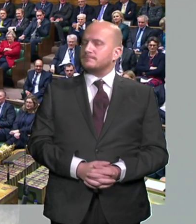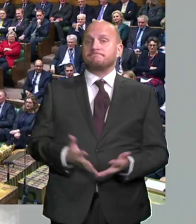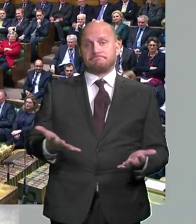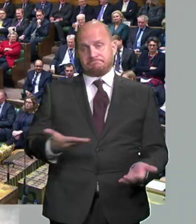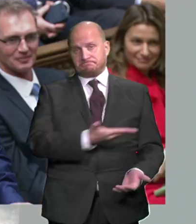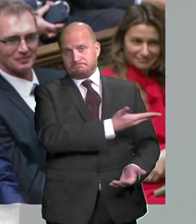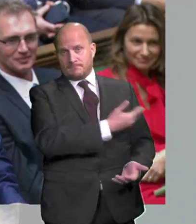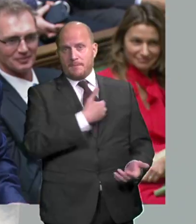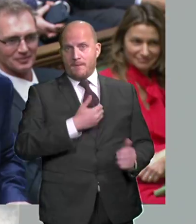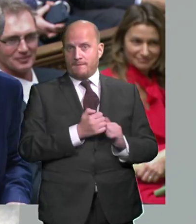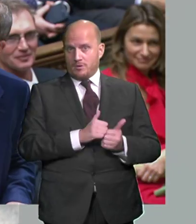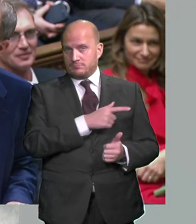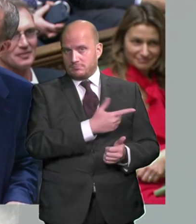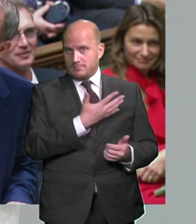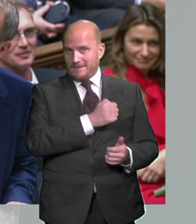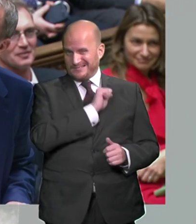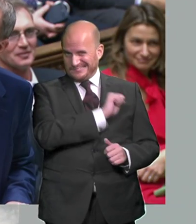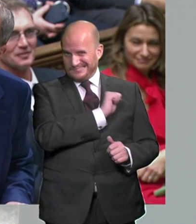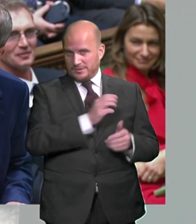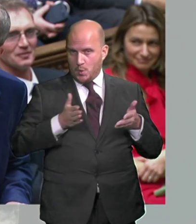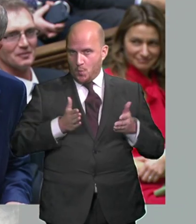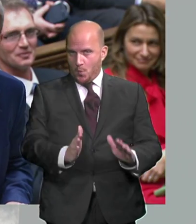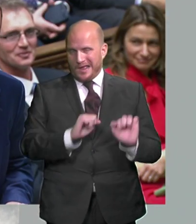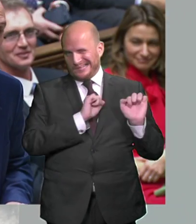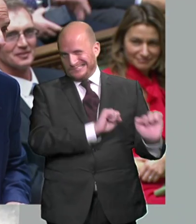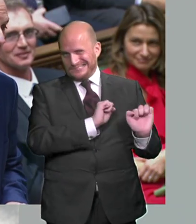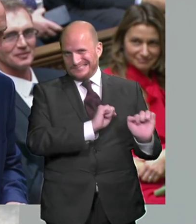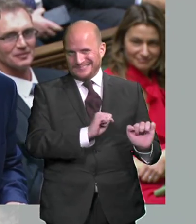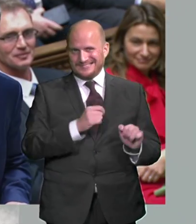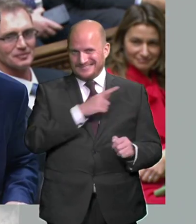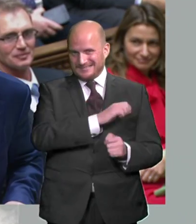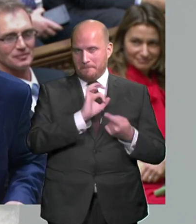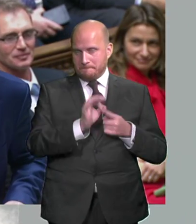My right honourable Friend makes his point in his usual inimitable way.